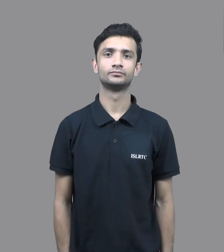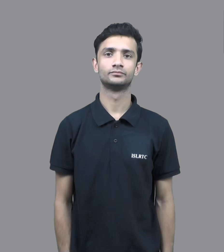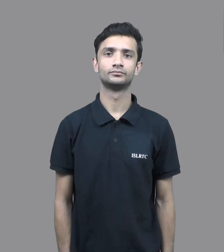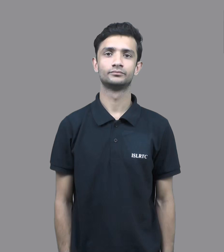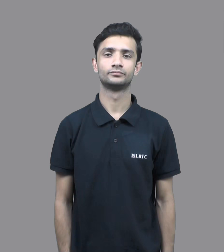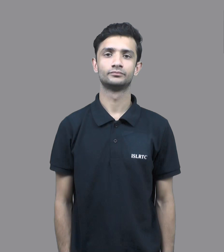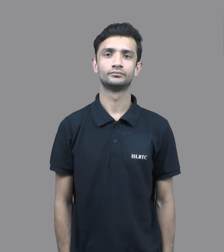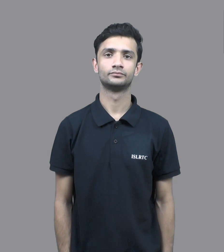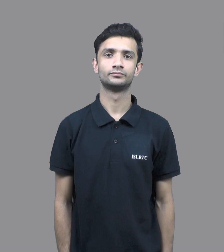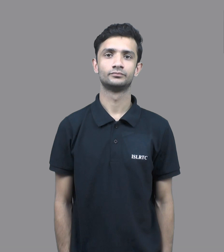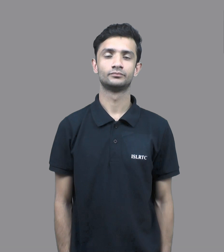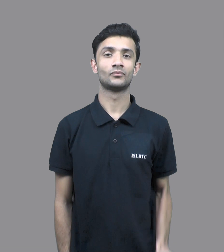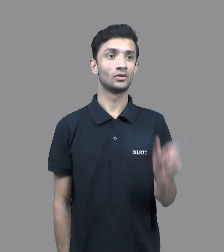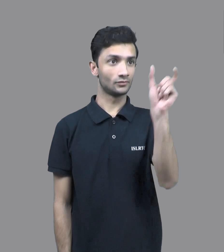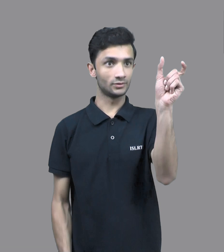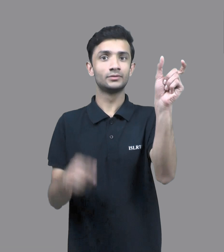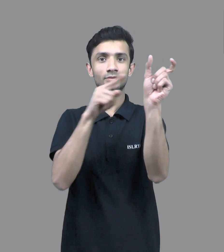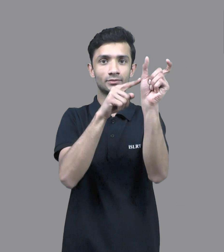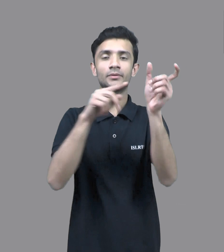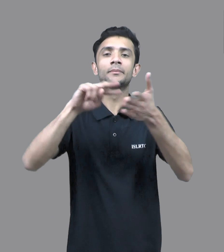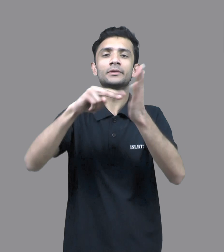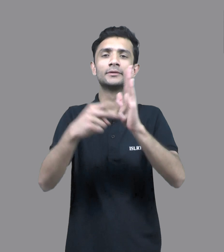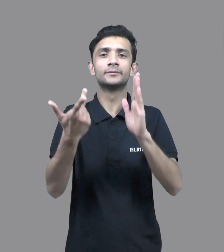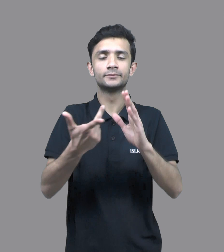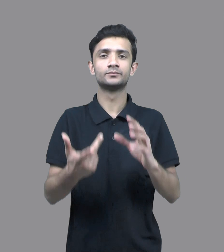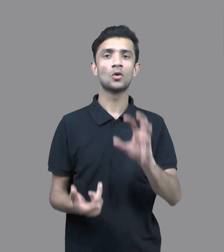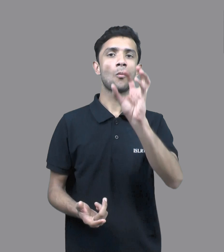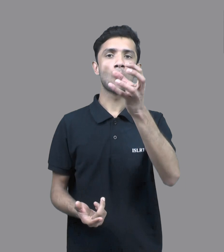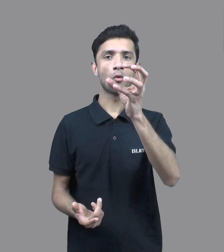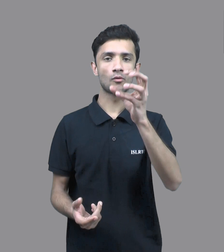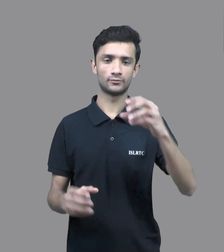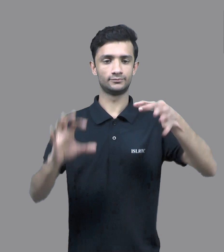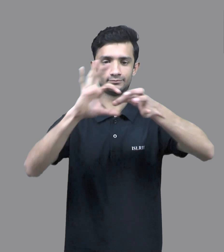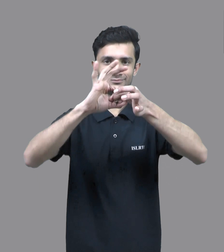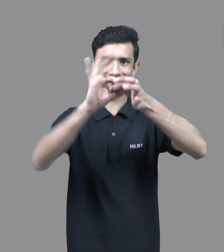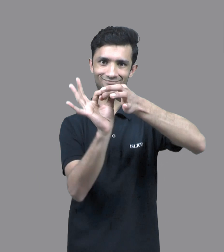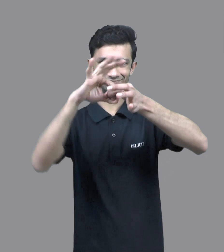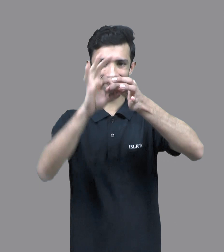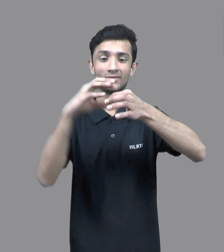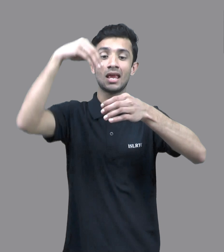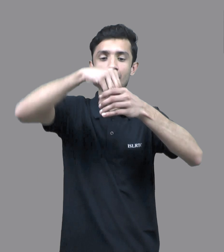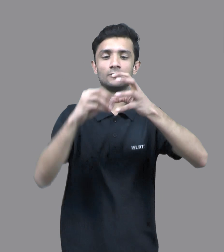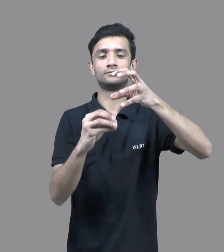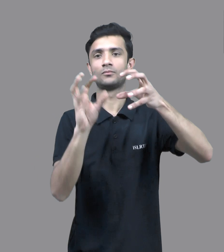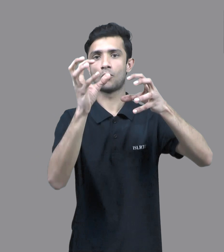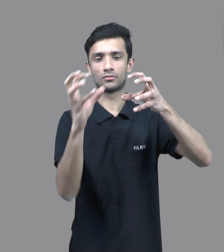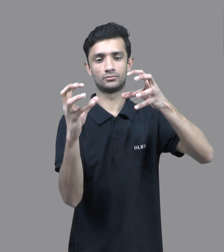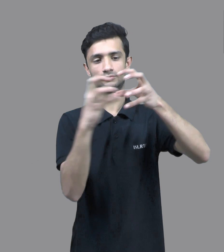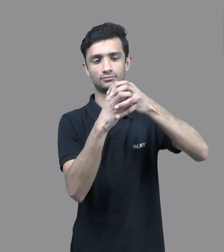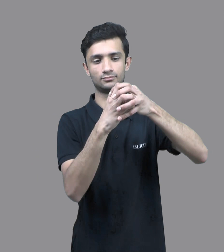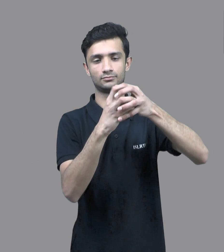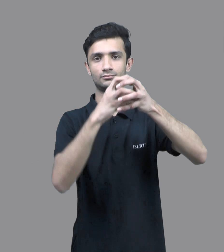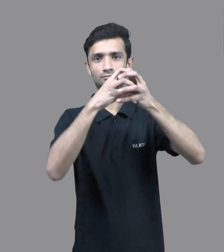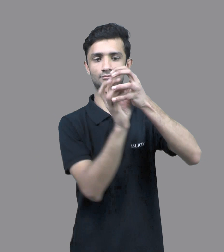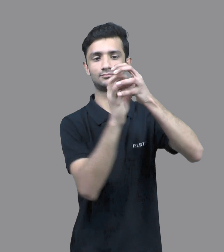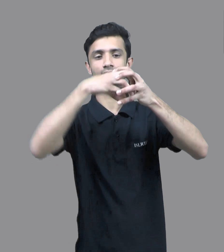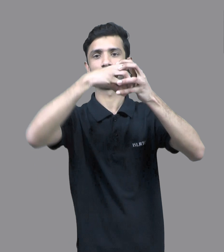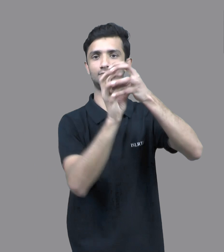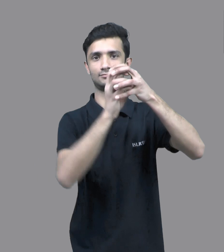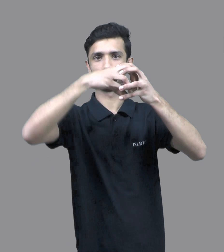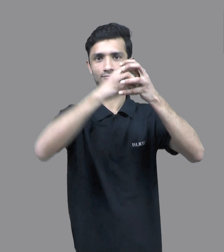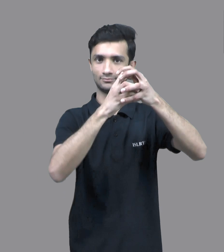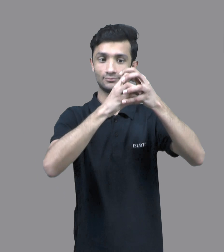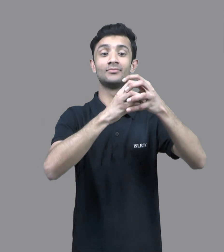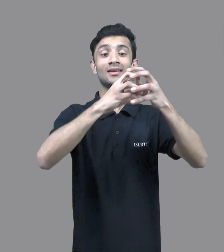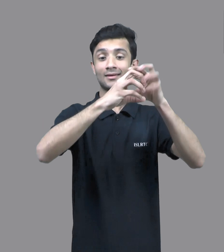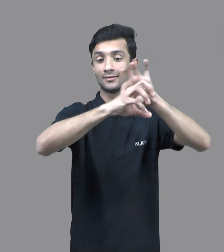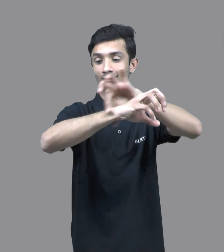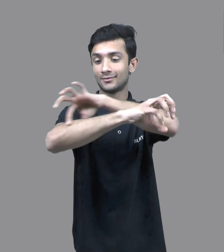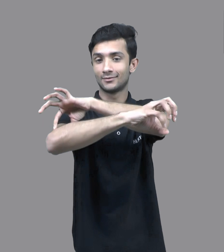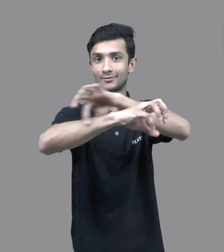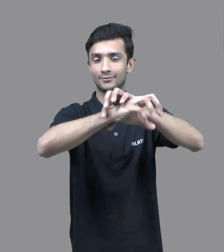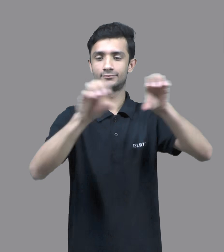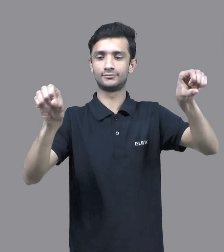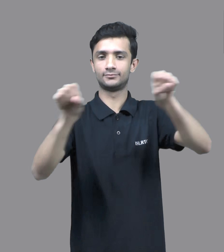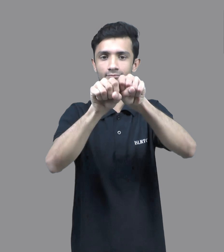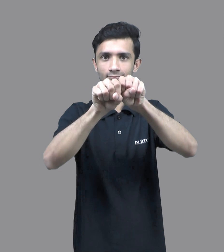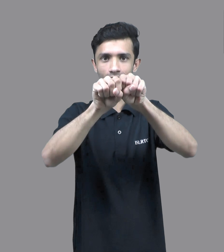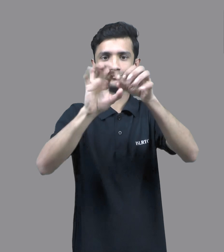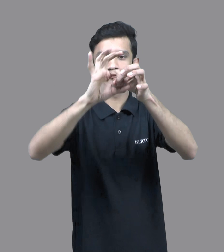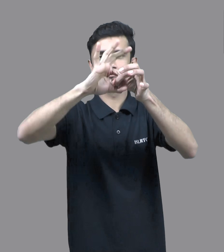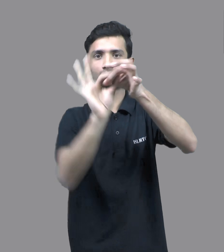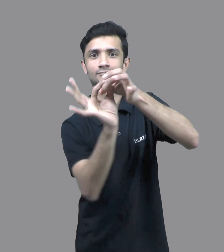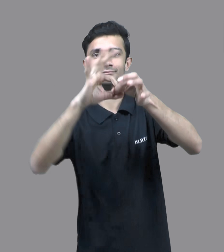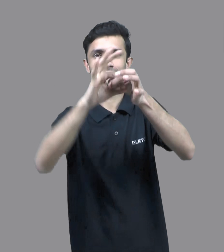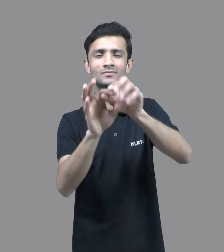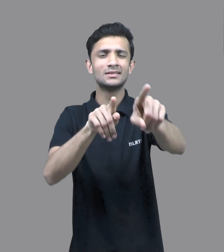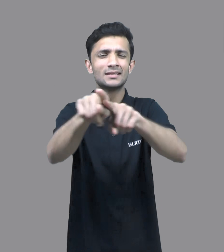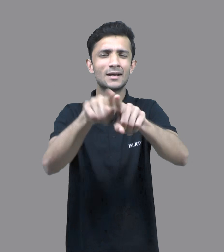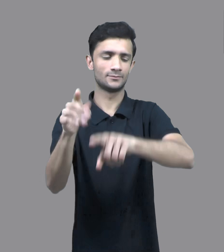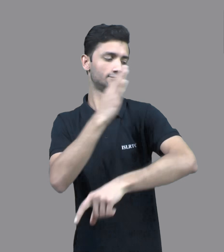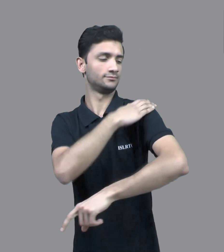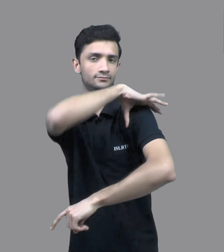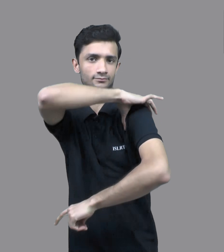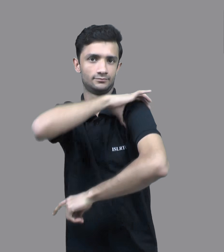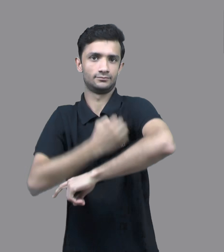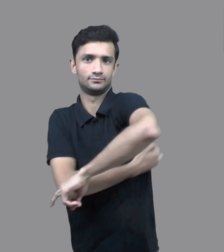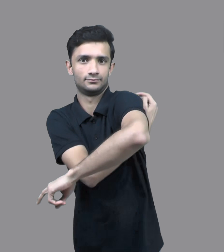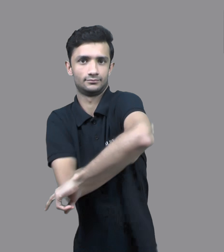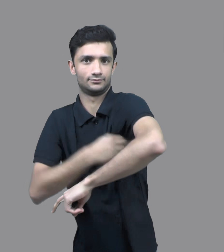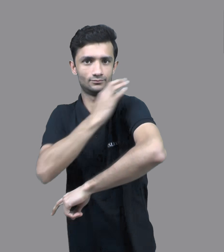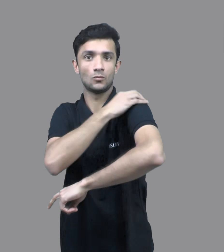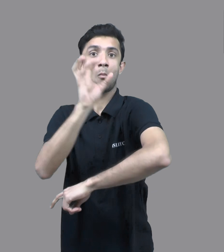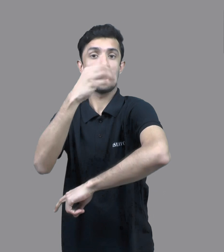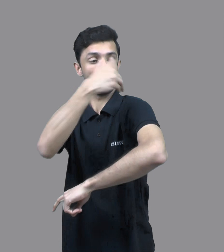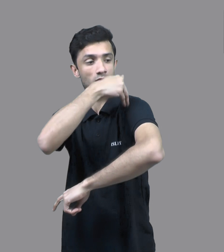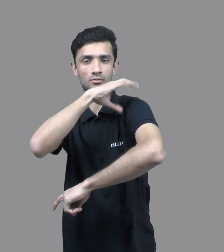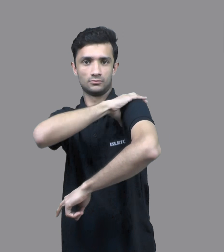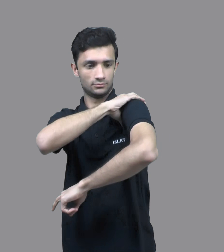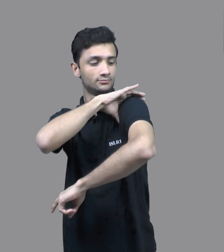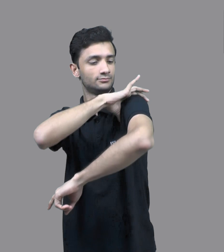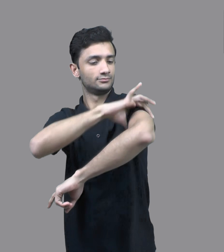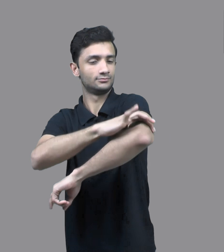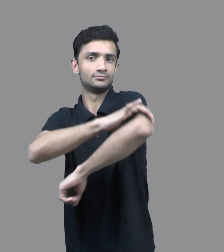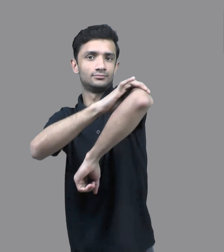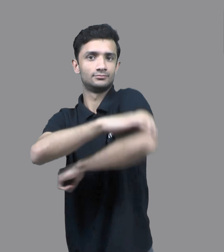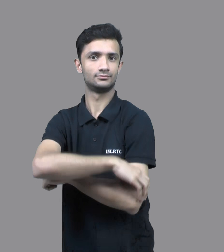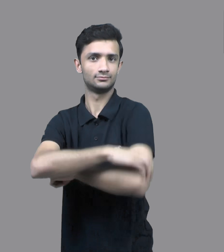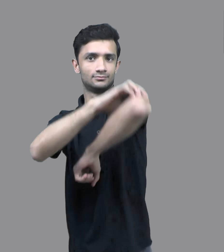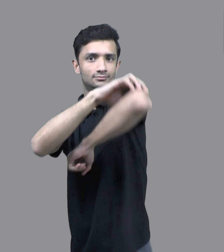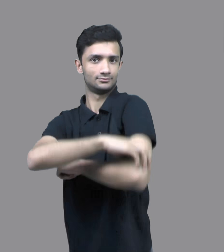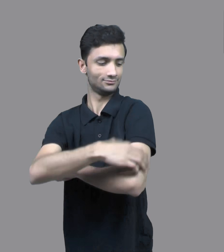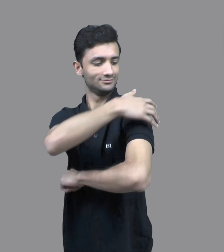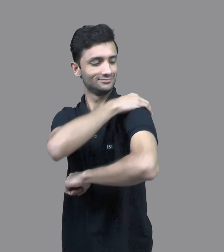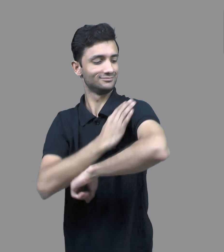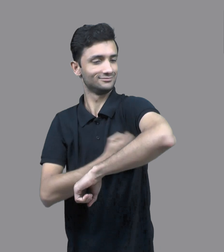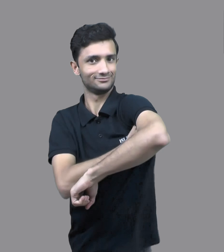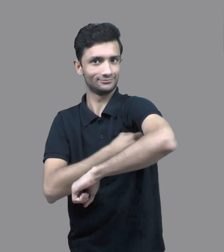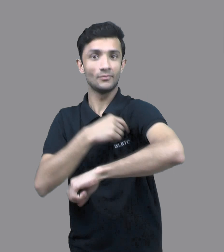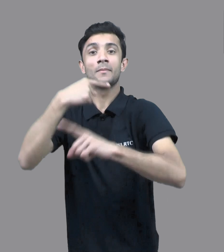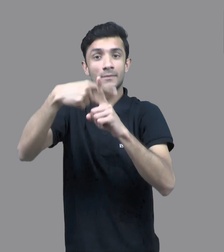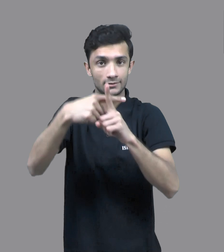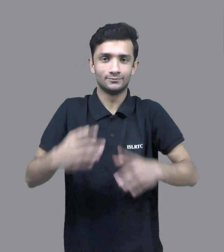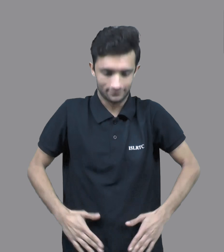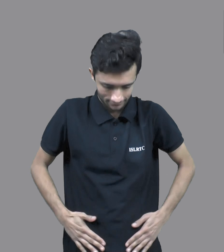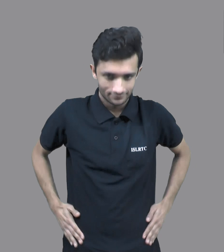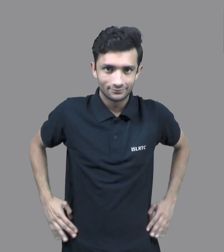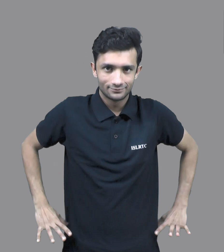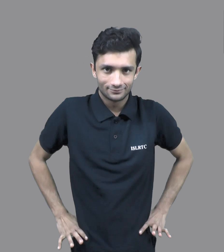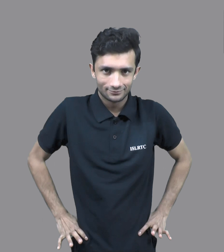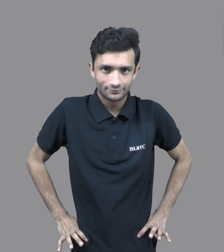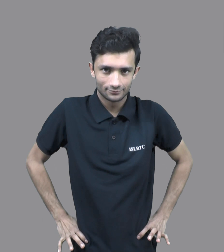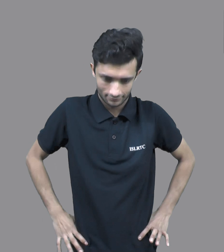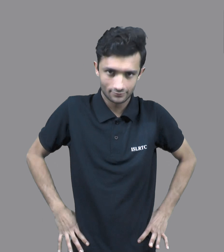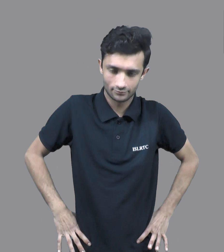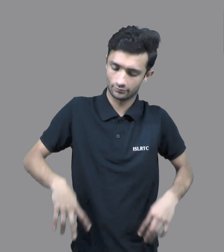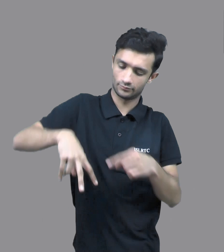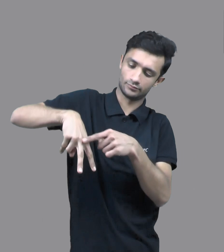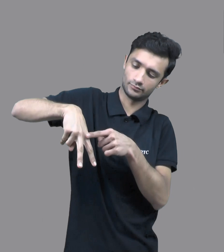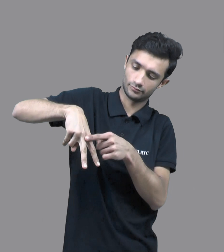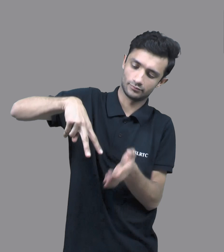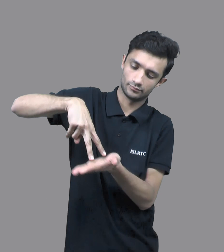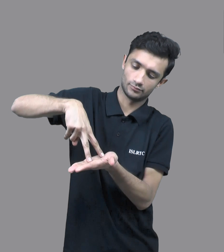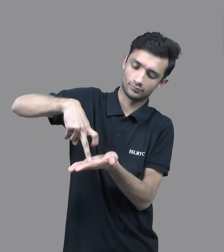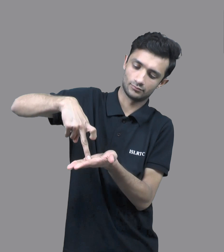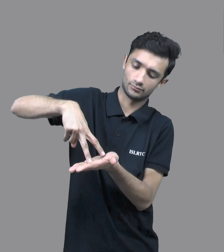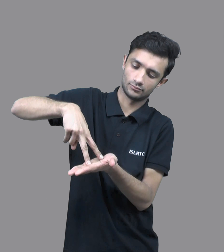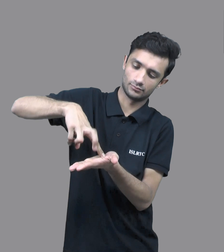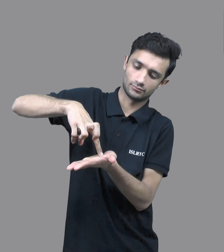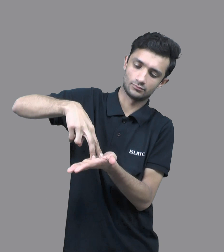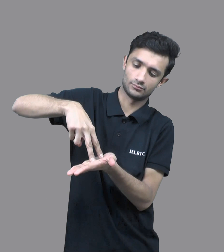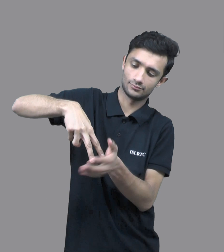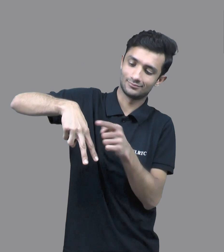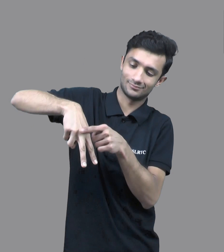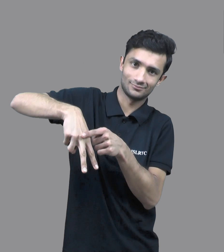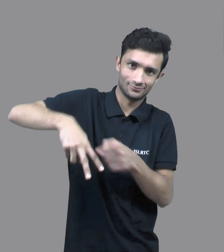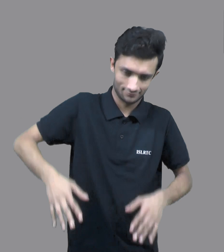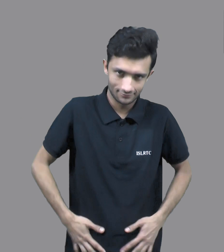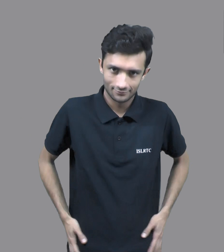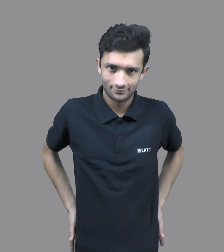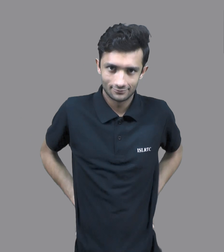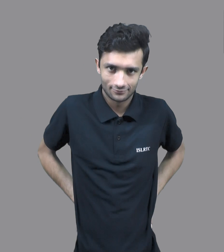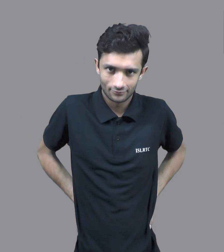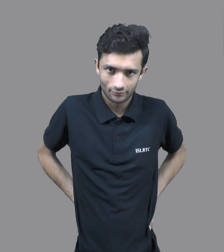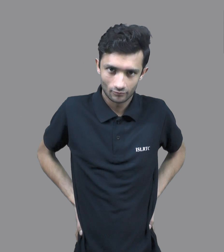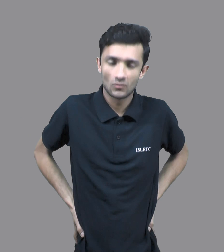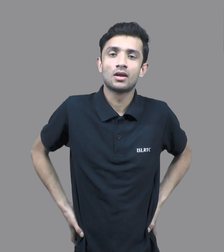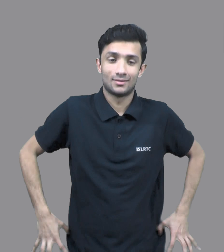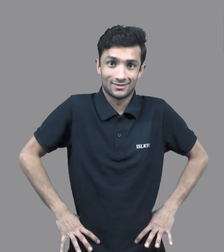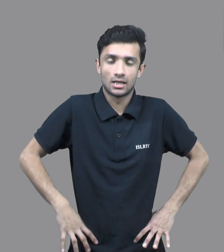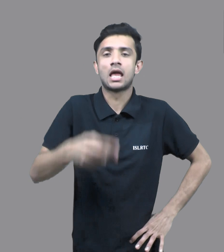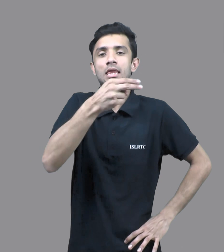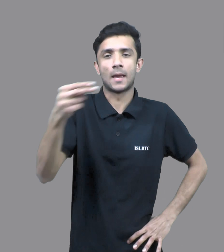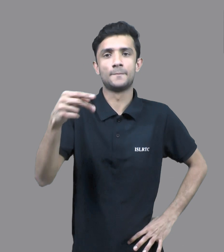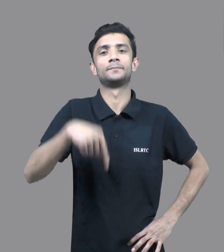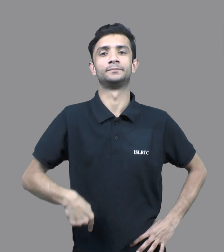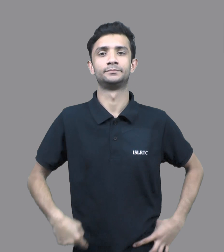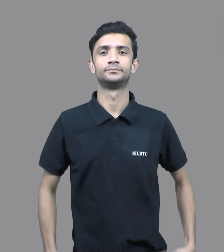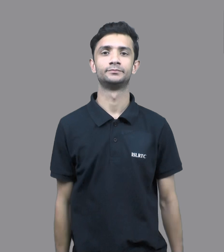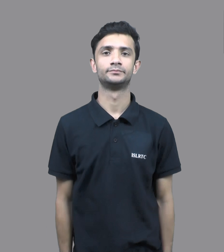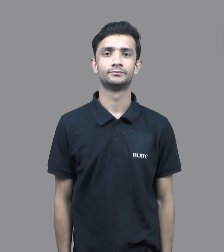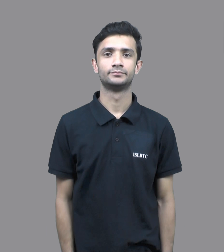Ball and Socket Joint